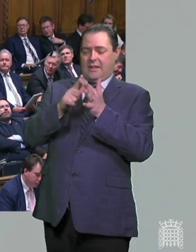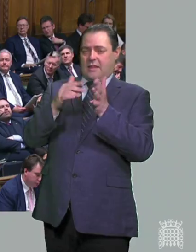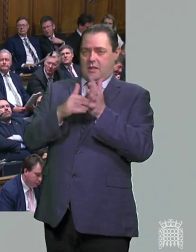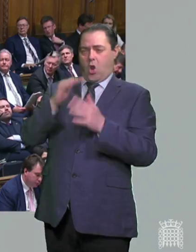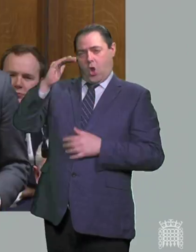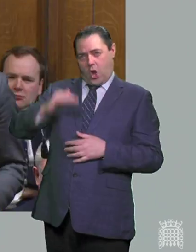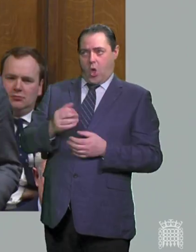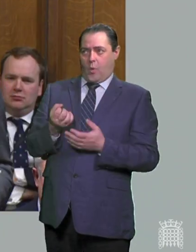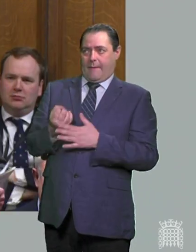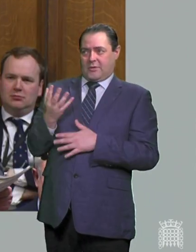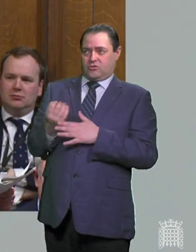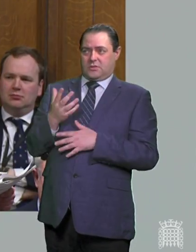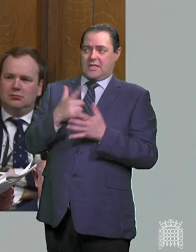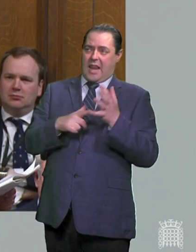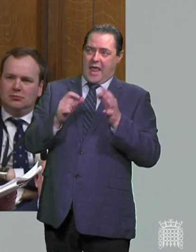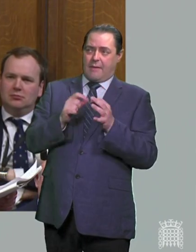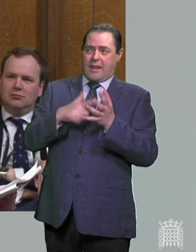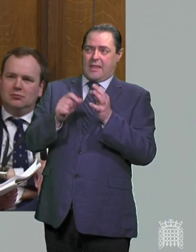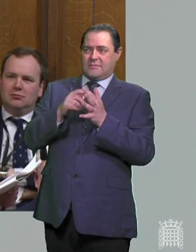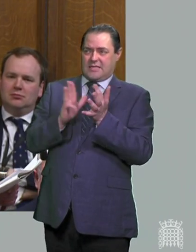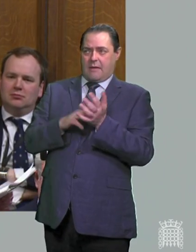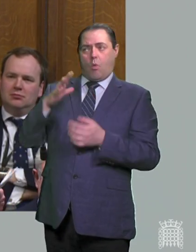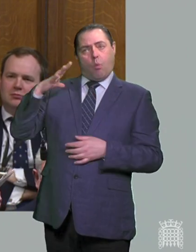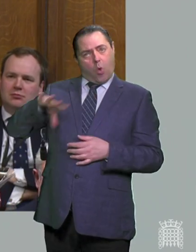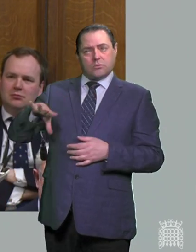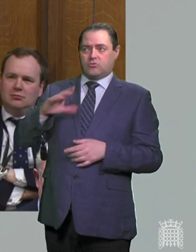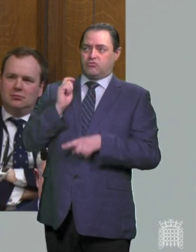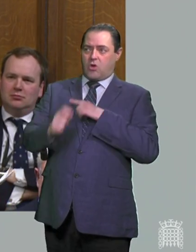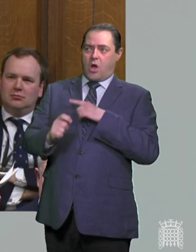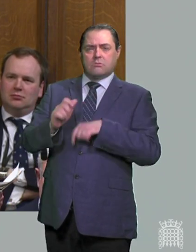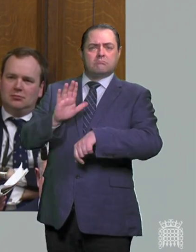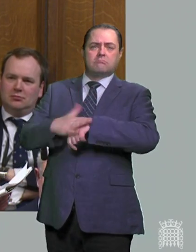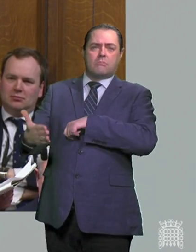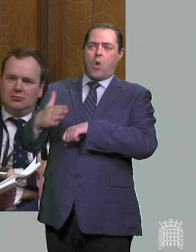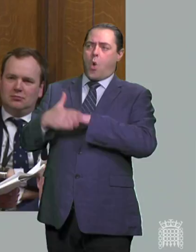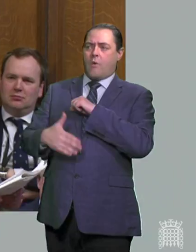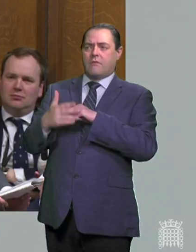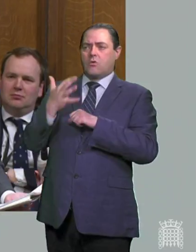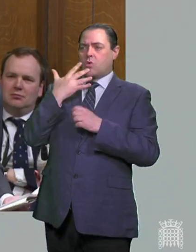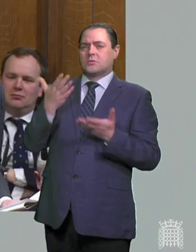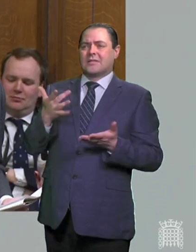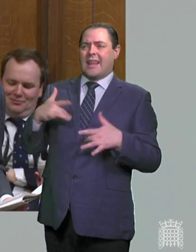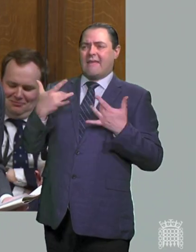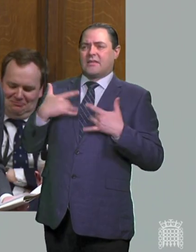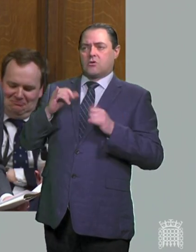Labour and the Liberal Democrats are all for the ULEZ charge; they do not care about the cost of living crisis.